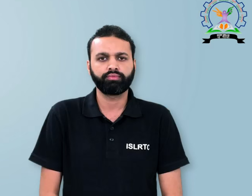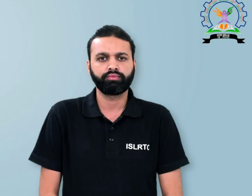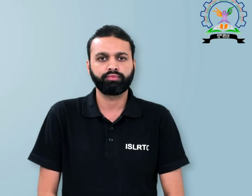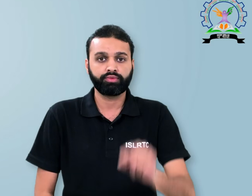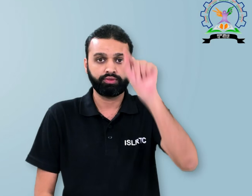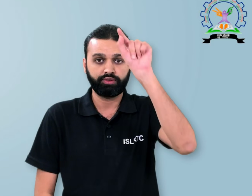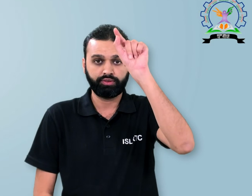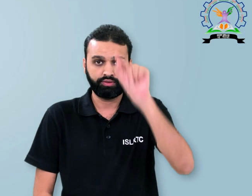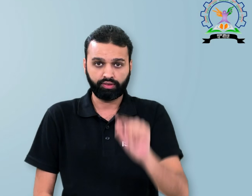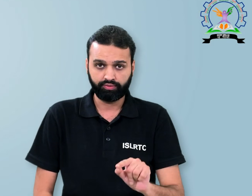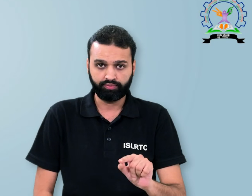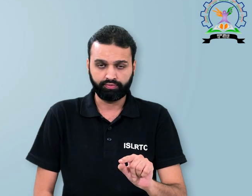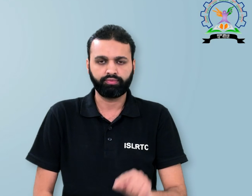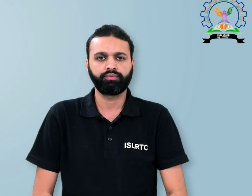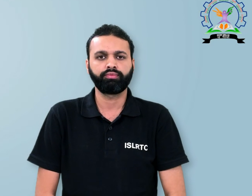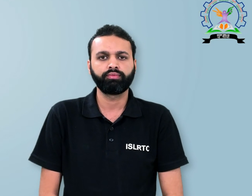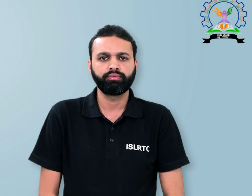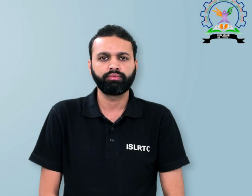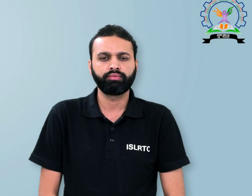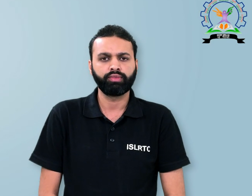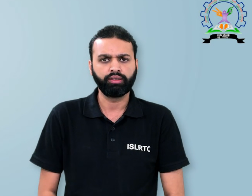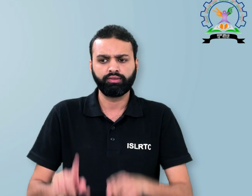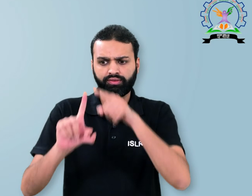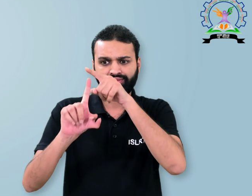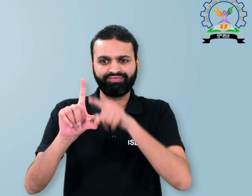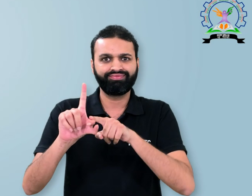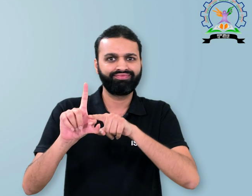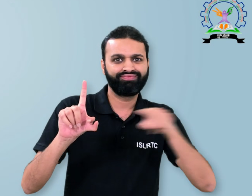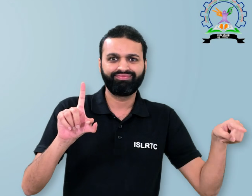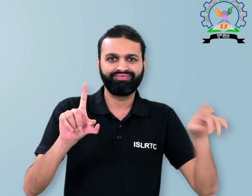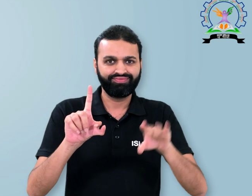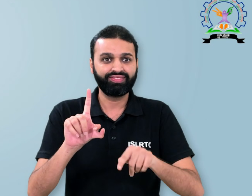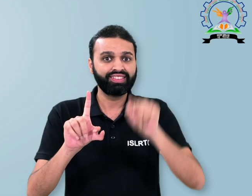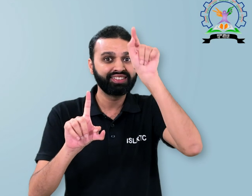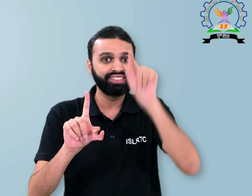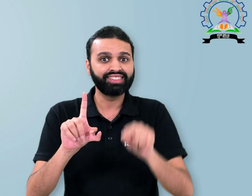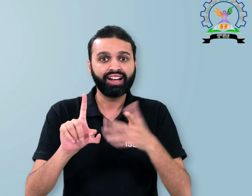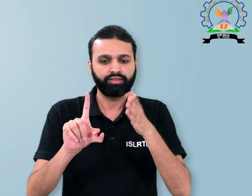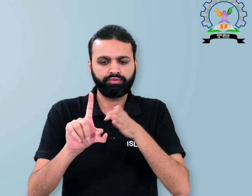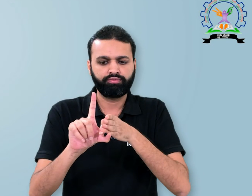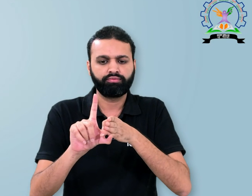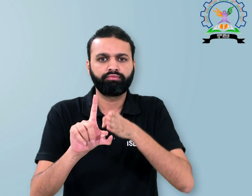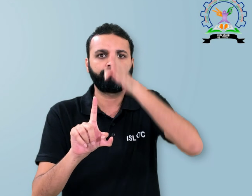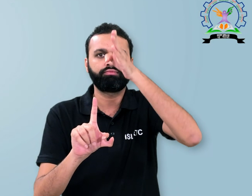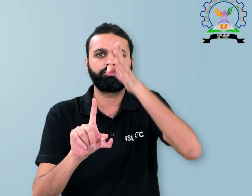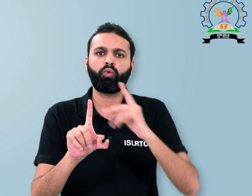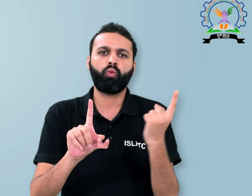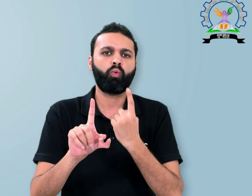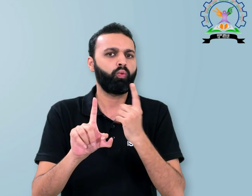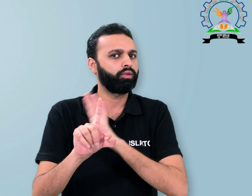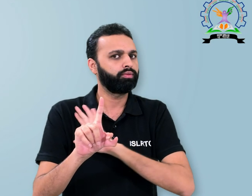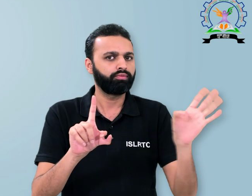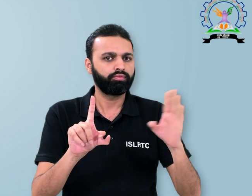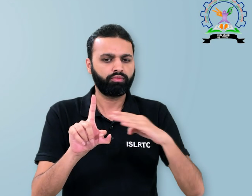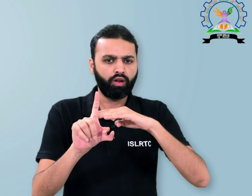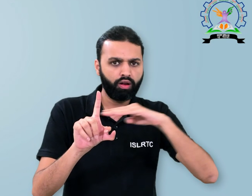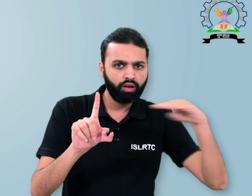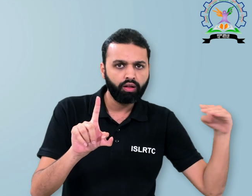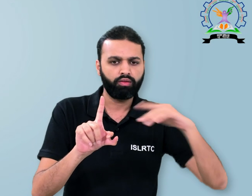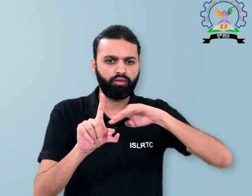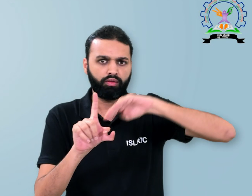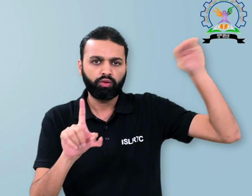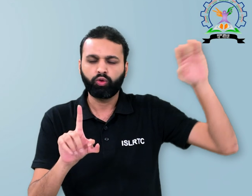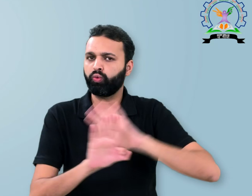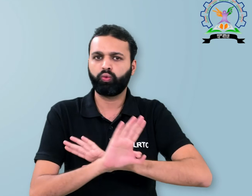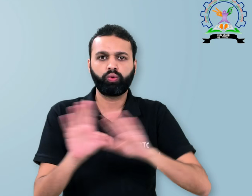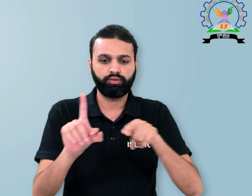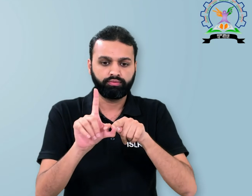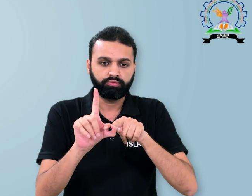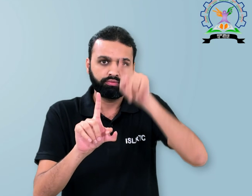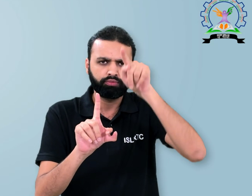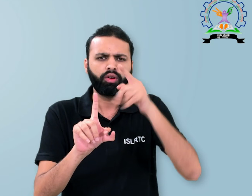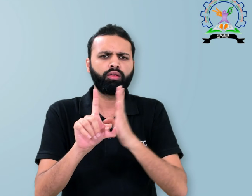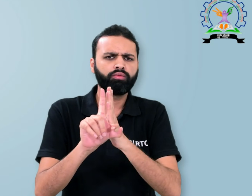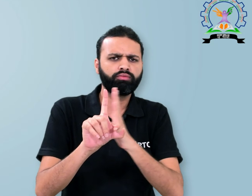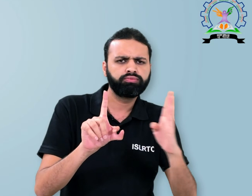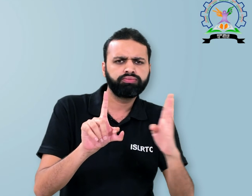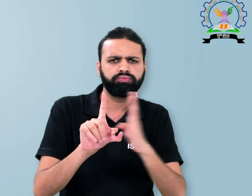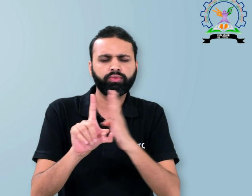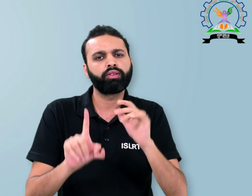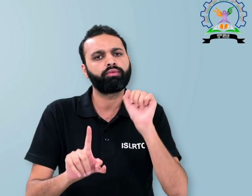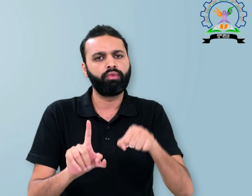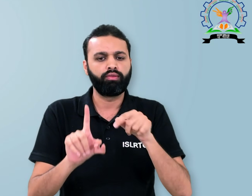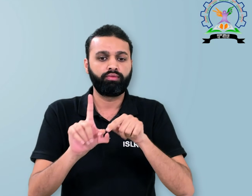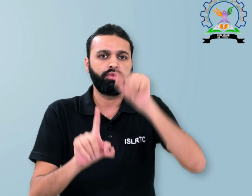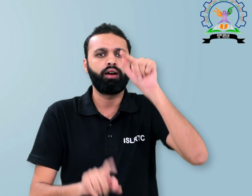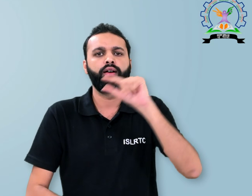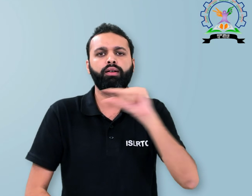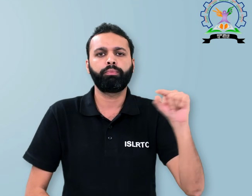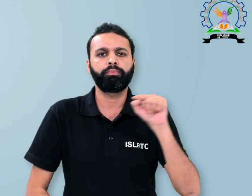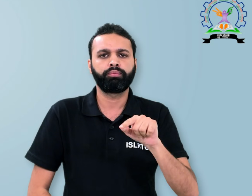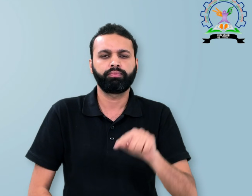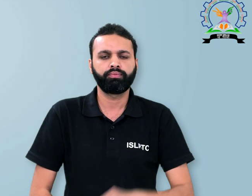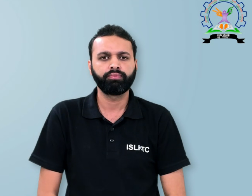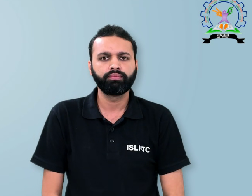Vertical Line A vertical line is a line that runs up and down, parallel to the y-axis in a coordinate plane.